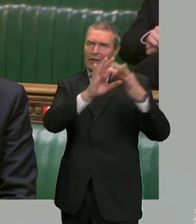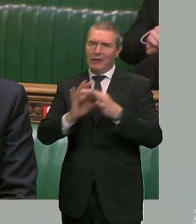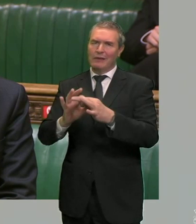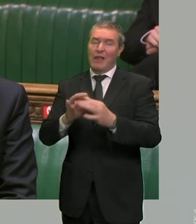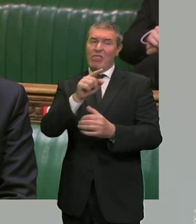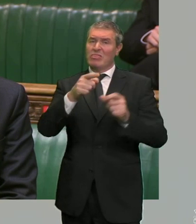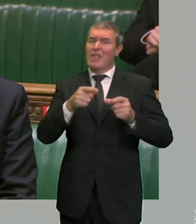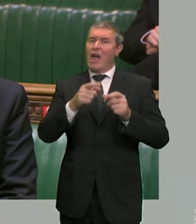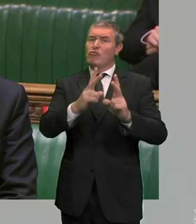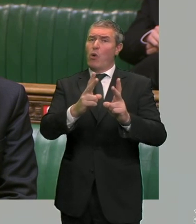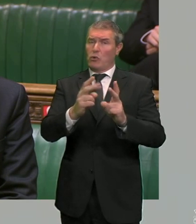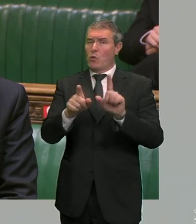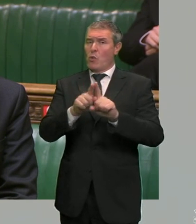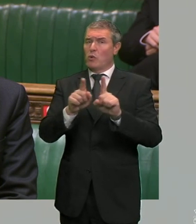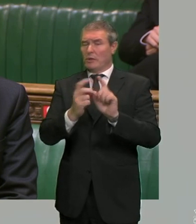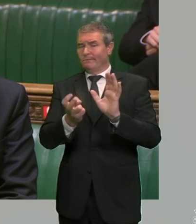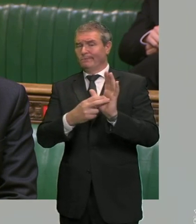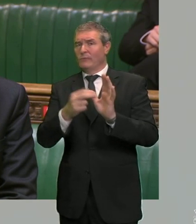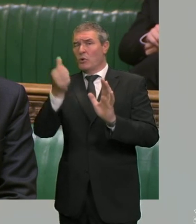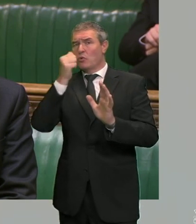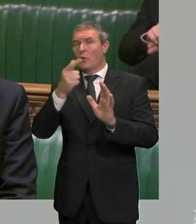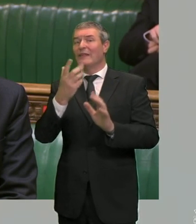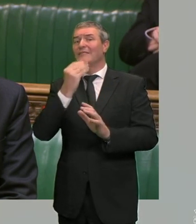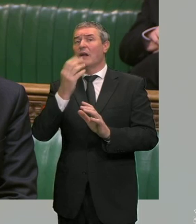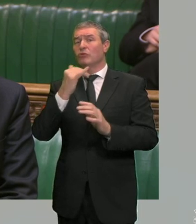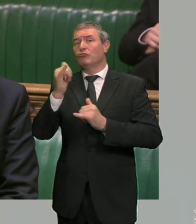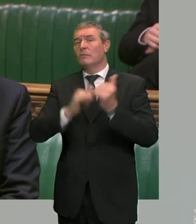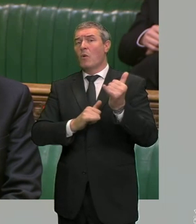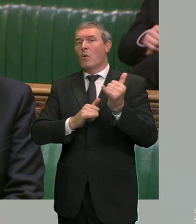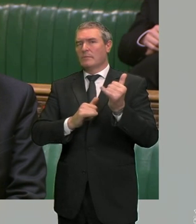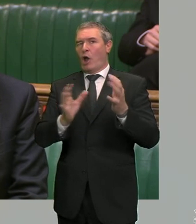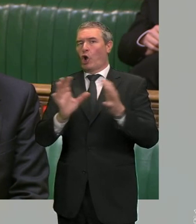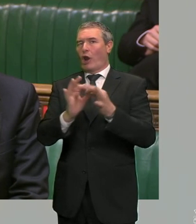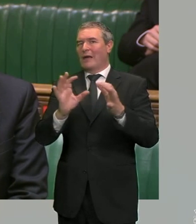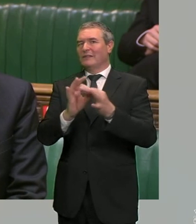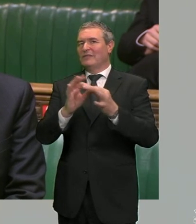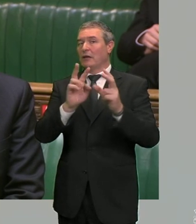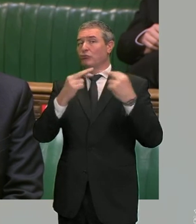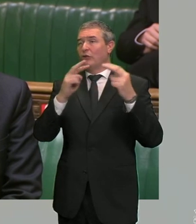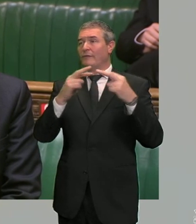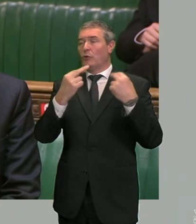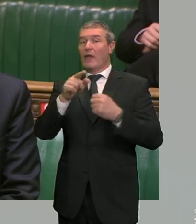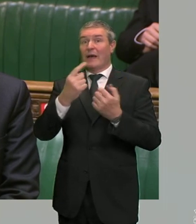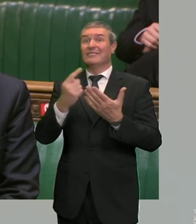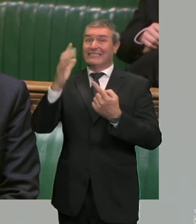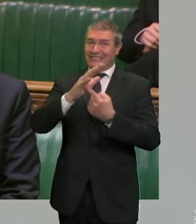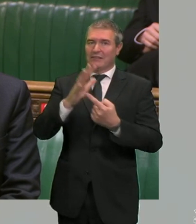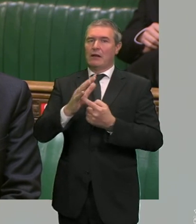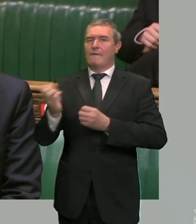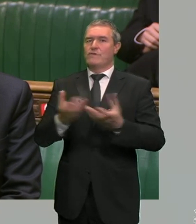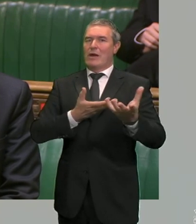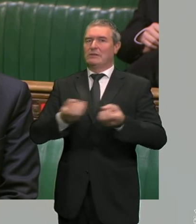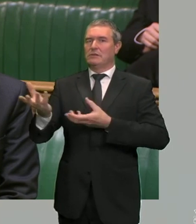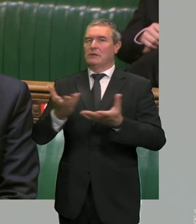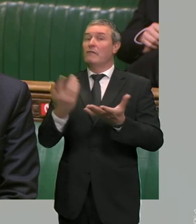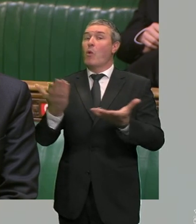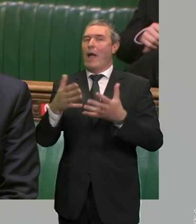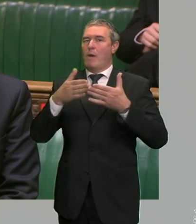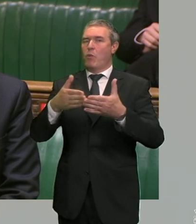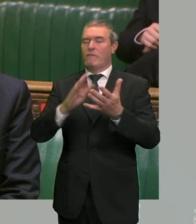It is also, as was noted in the recent interim report on the Union connectivity review, the principal freight artery for the port of Holyhead.